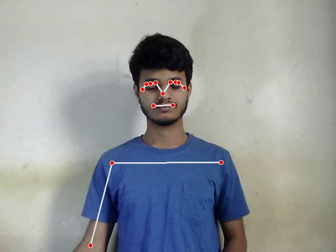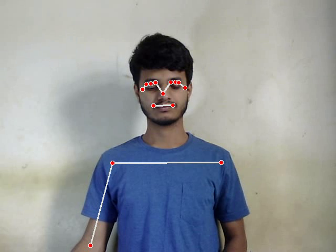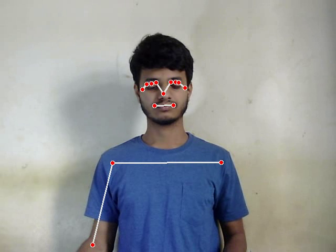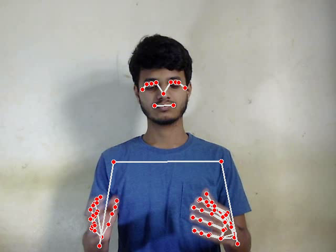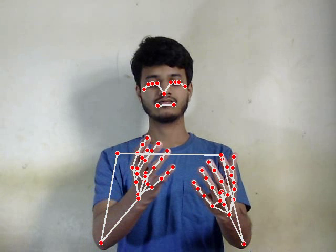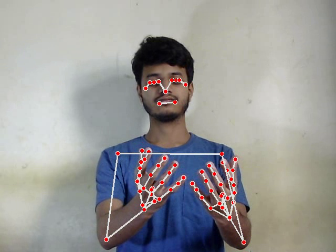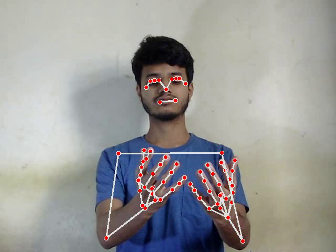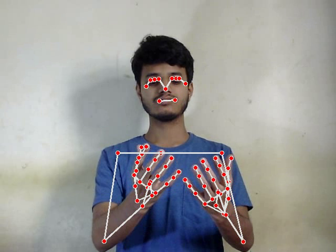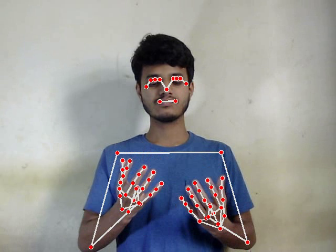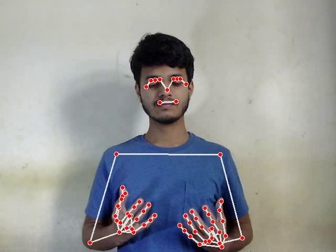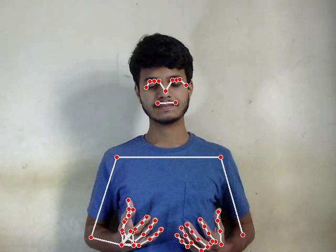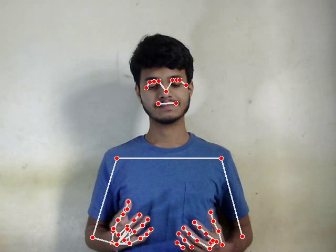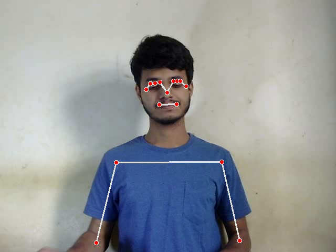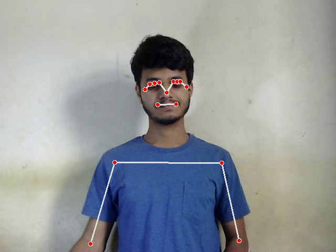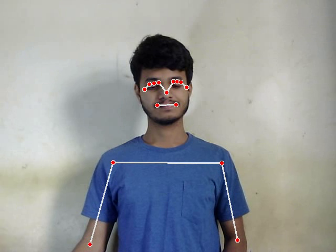want